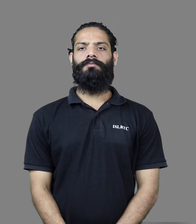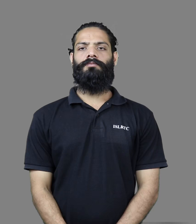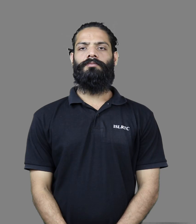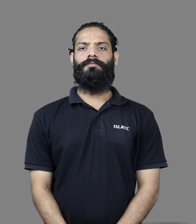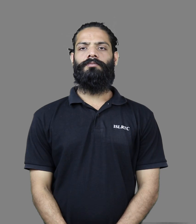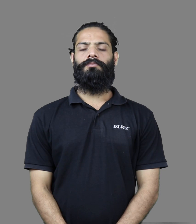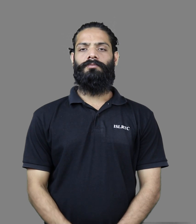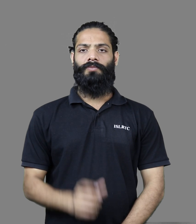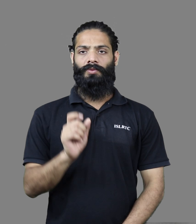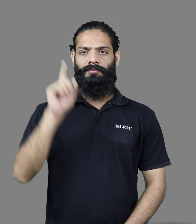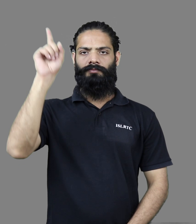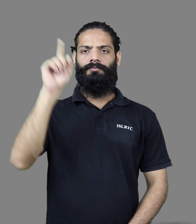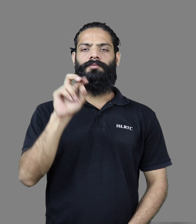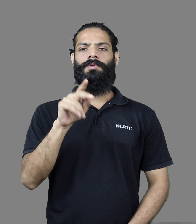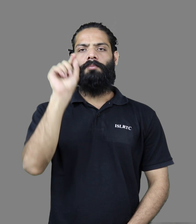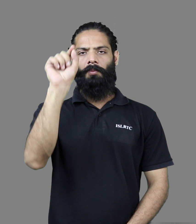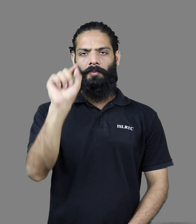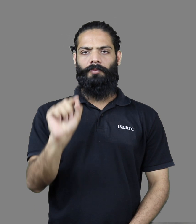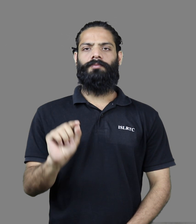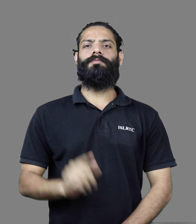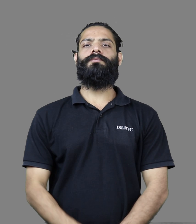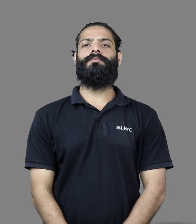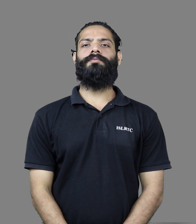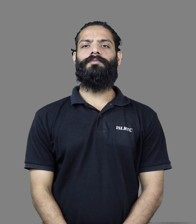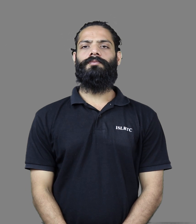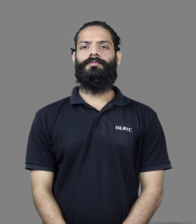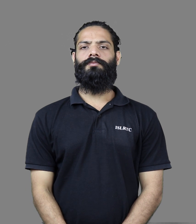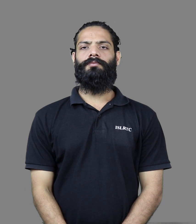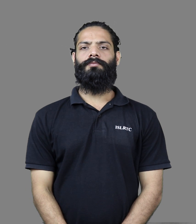Factors